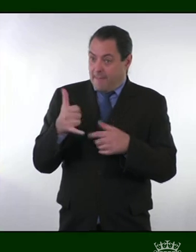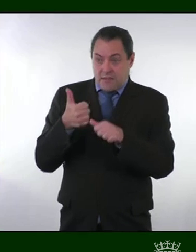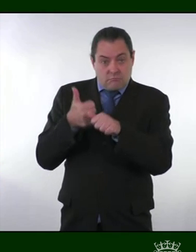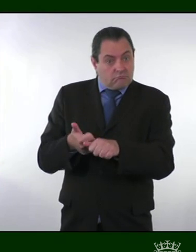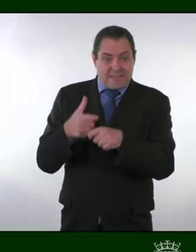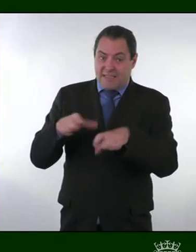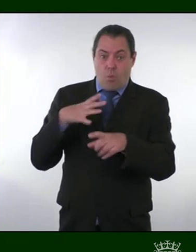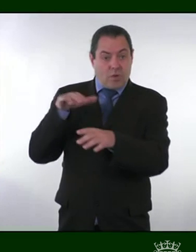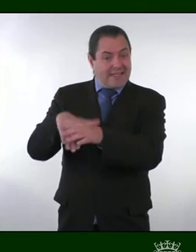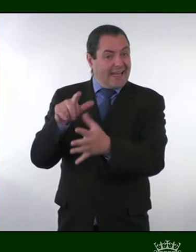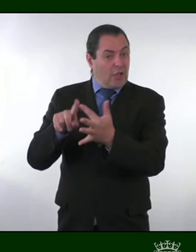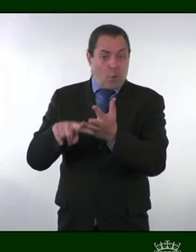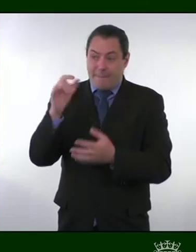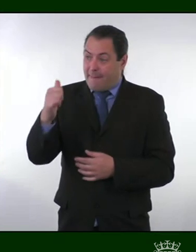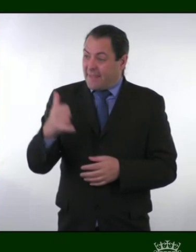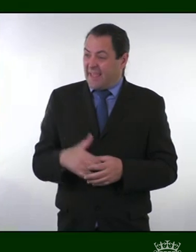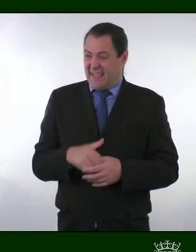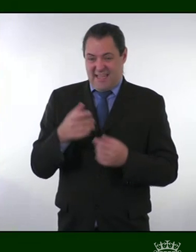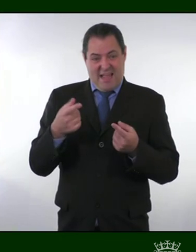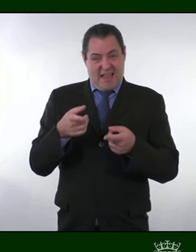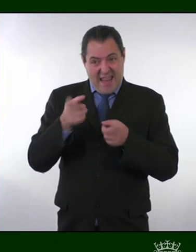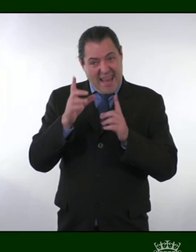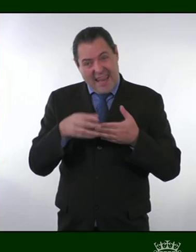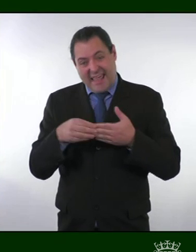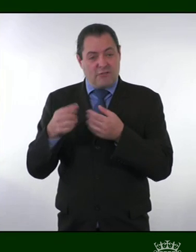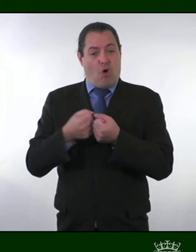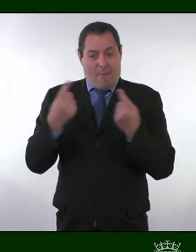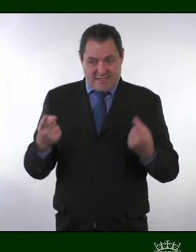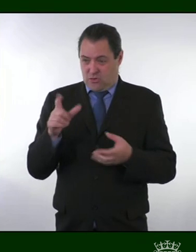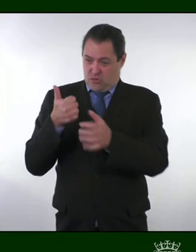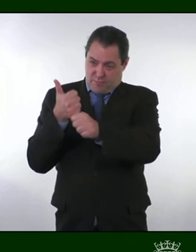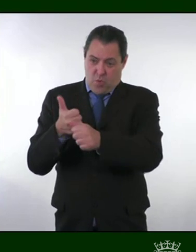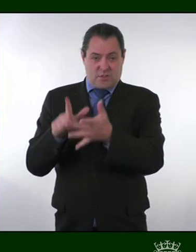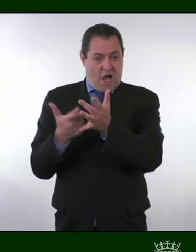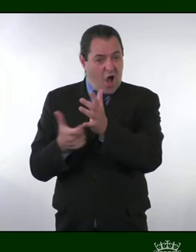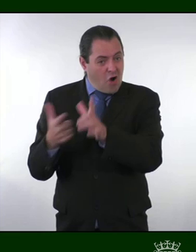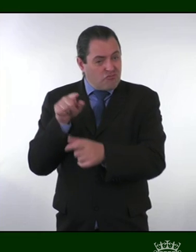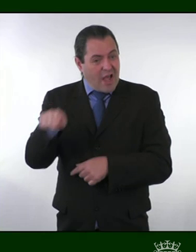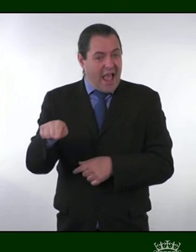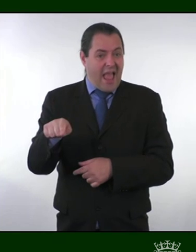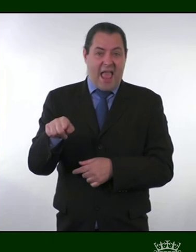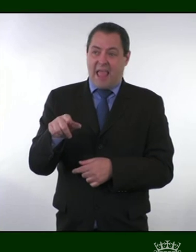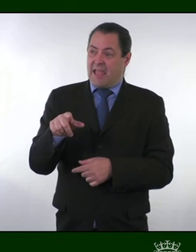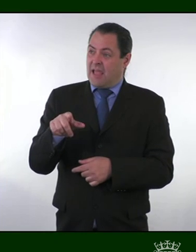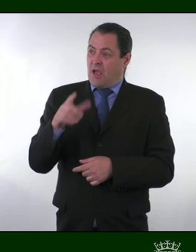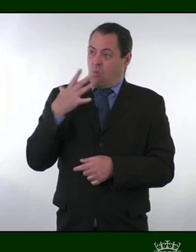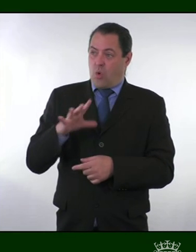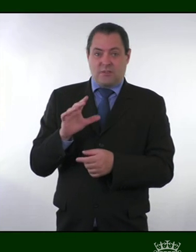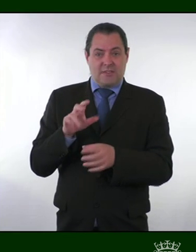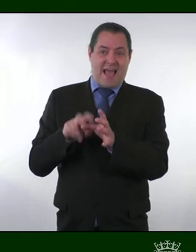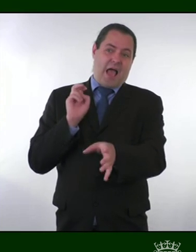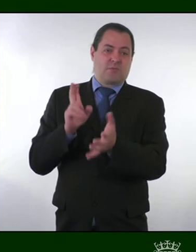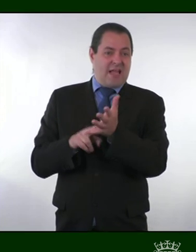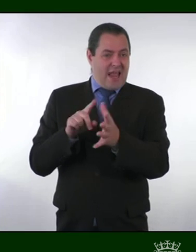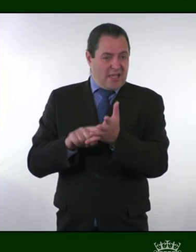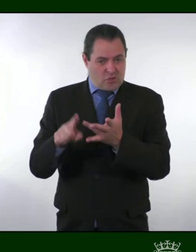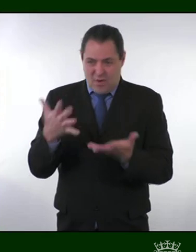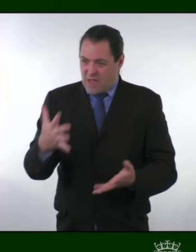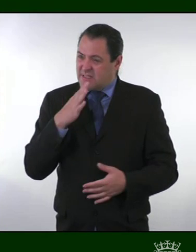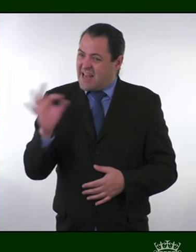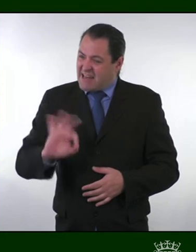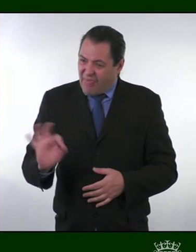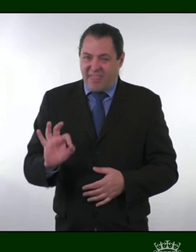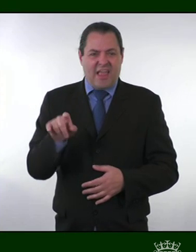This is a Leader of the Opposition who supported an IRA-condoning politician who wanted to get out of NATO and now says absolutely nothing about it.